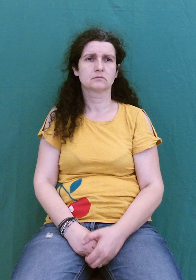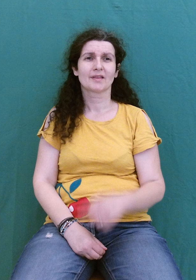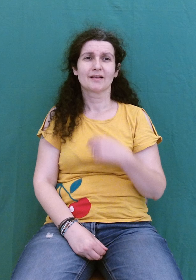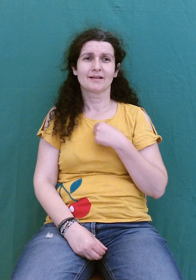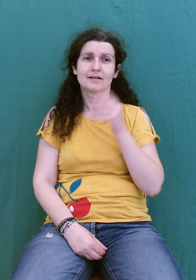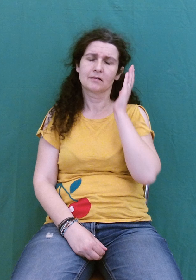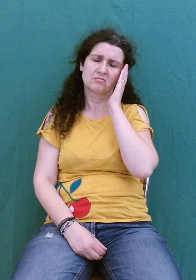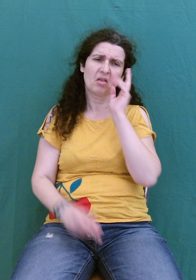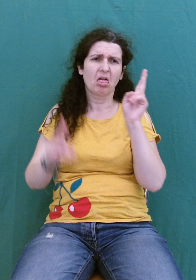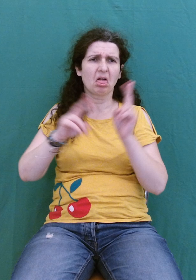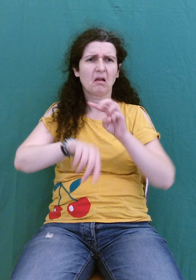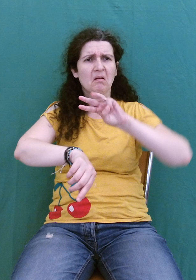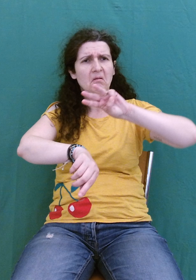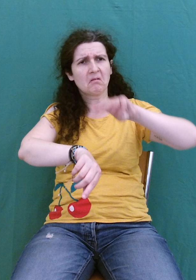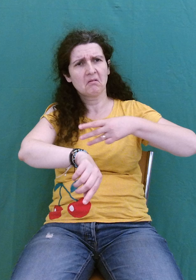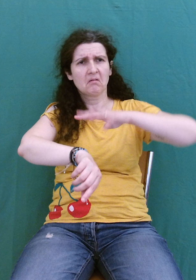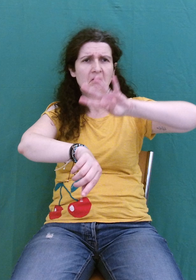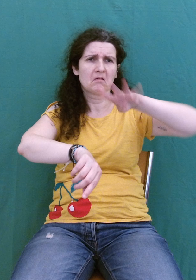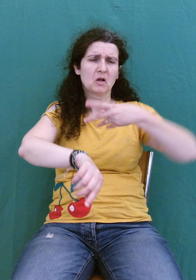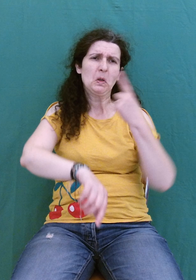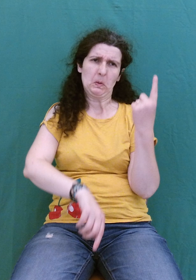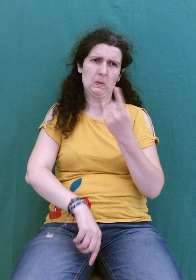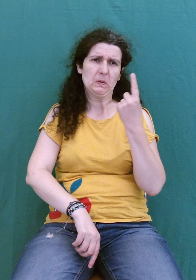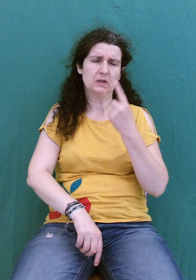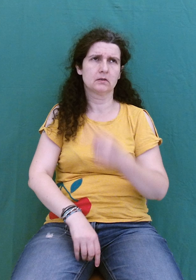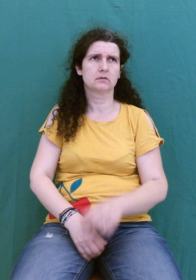ΕΓΩ ΚΟΙΜΑΜΑΙ ΕΛΑΧΙΣΤΑ ΤΡΕΙΣ-ΤΕΣΣΕΡΙΣ ΩΡΕΣ ΣΥΝΗΘΩΣ